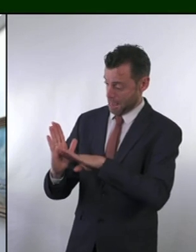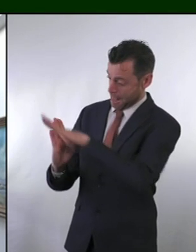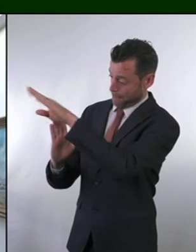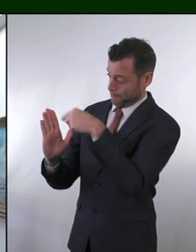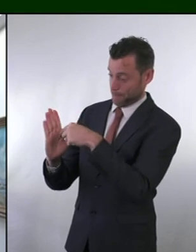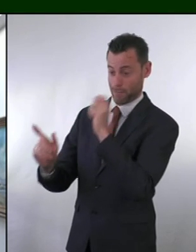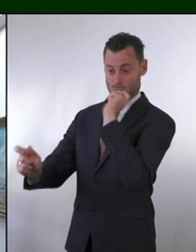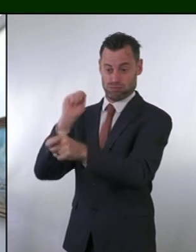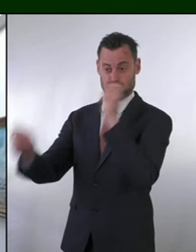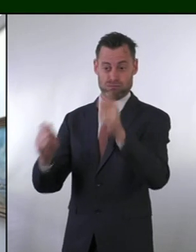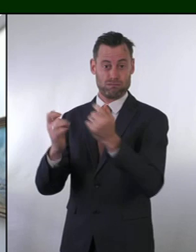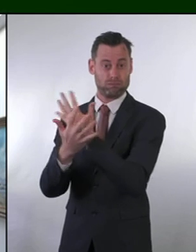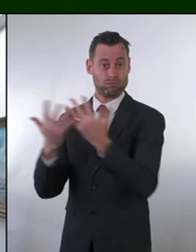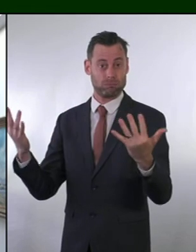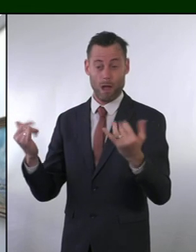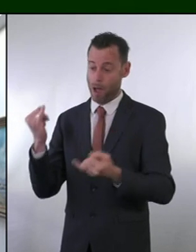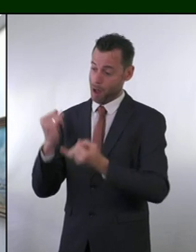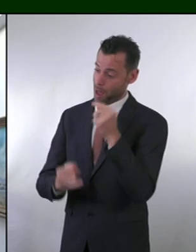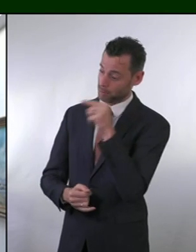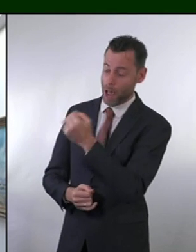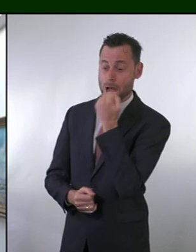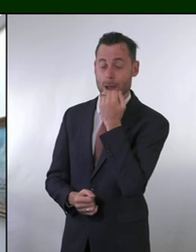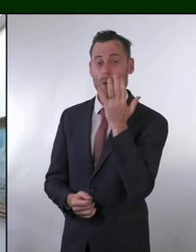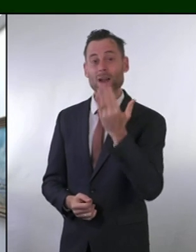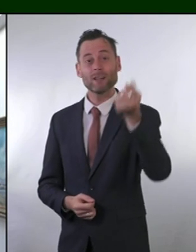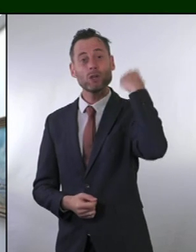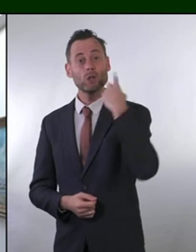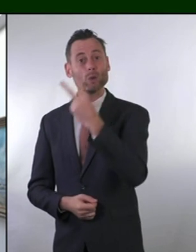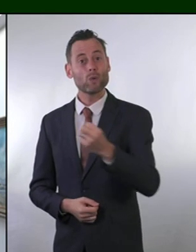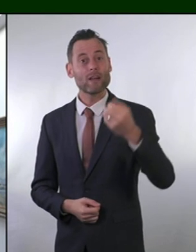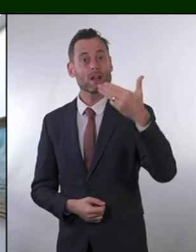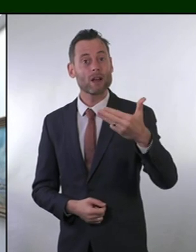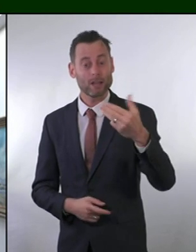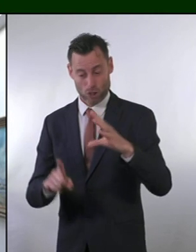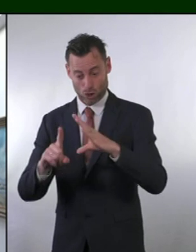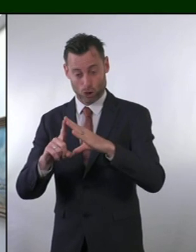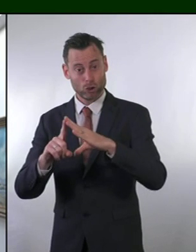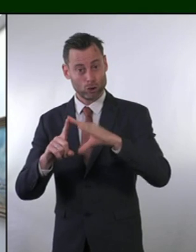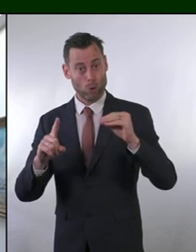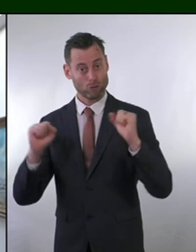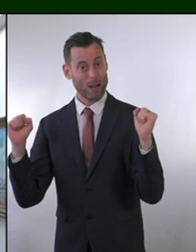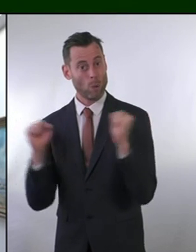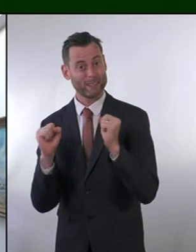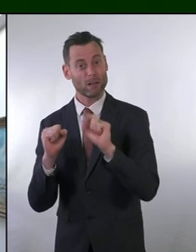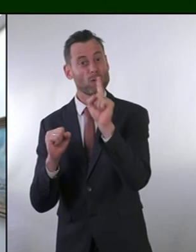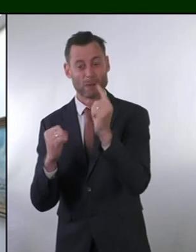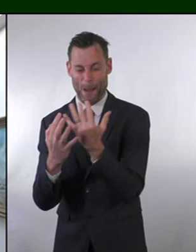We are heading towards a Tory winter of mass unemployment created by the Prime Minister and the Chancellor.